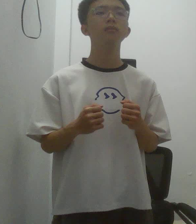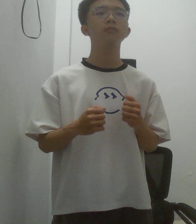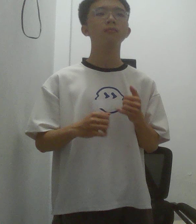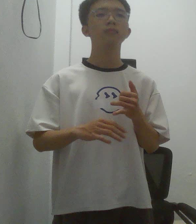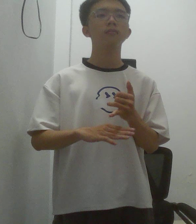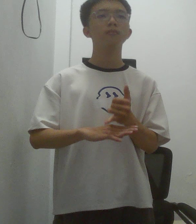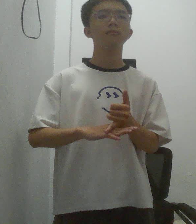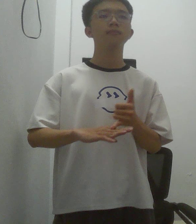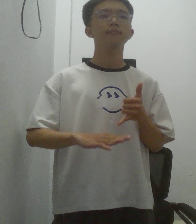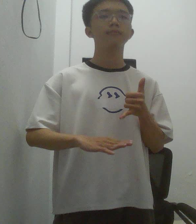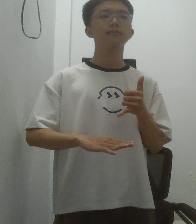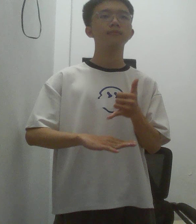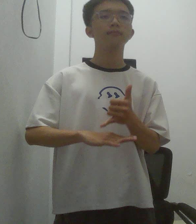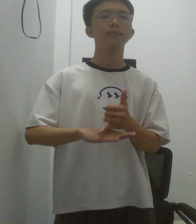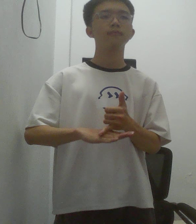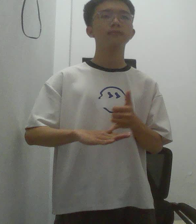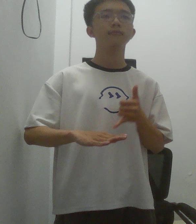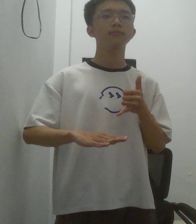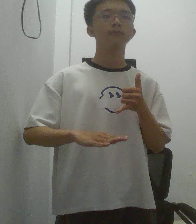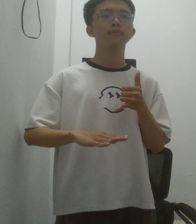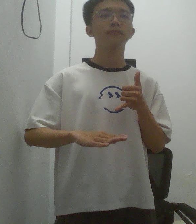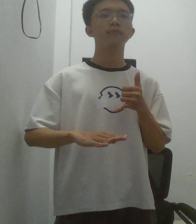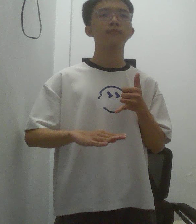cuoi tuan